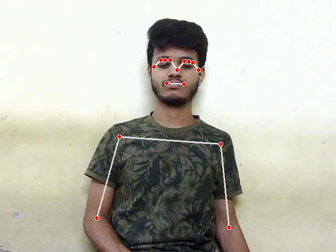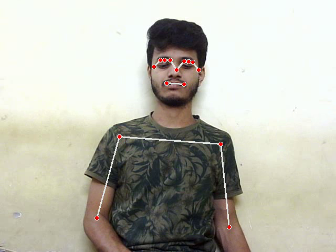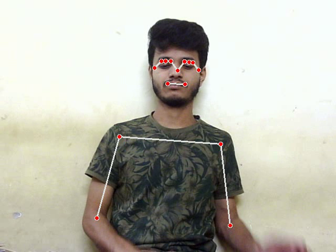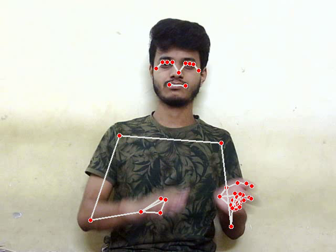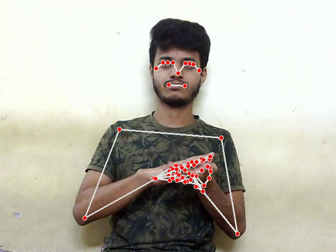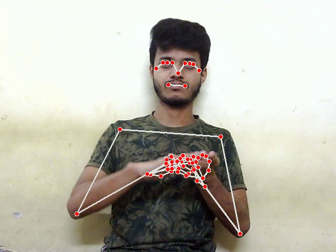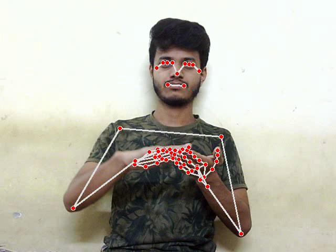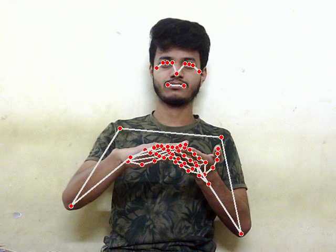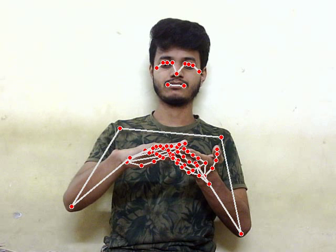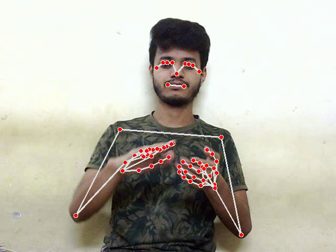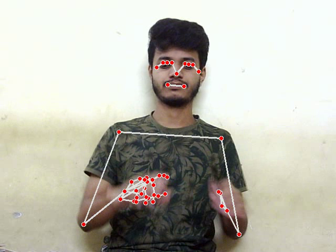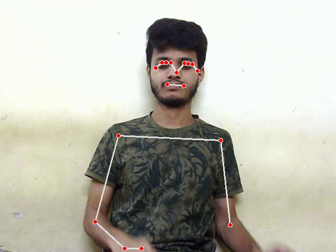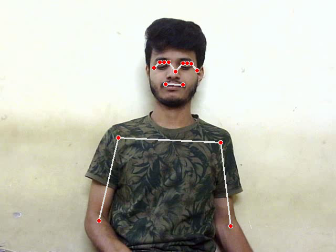nice